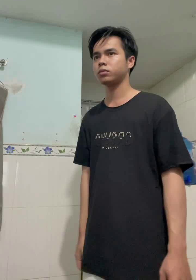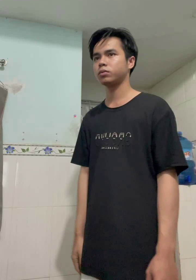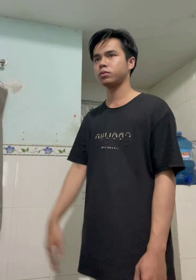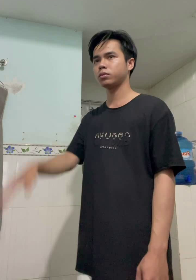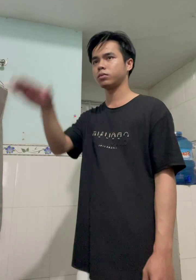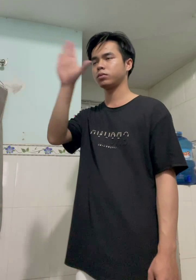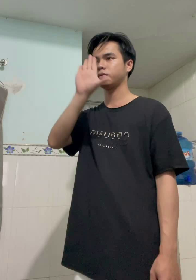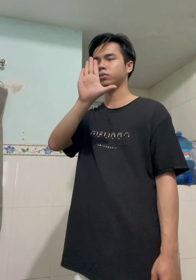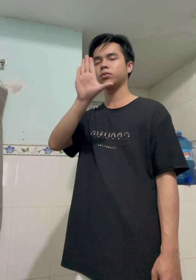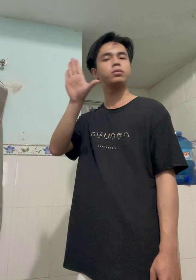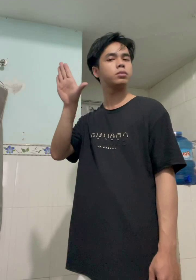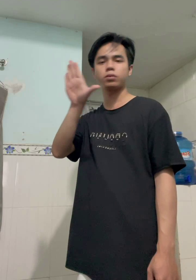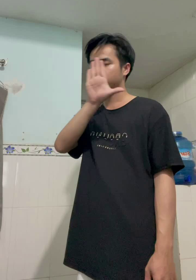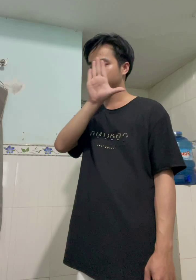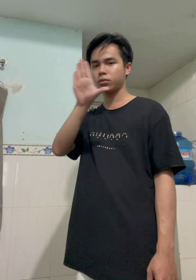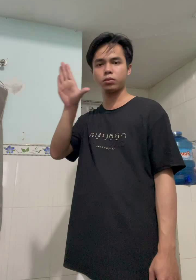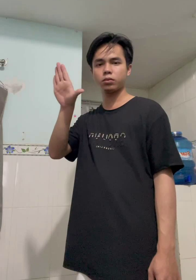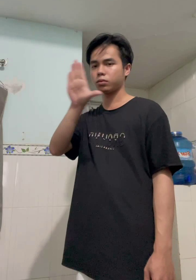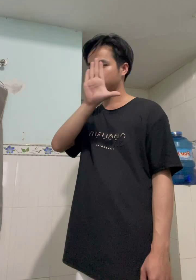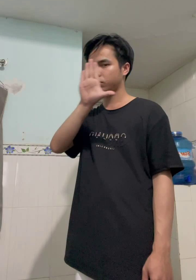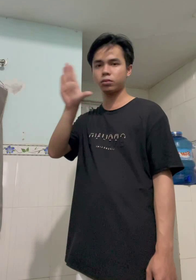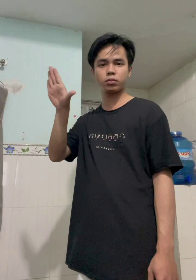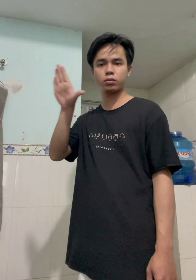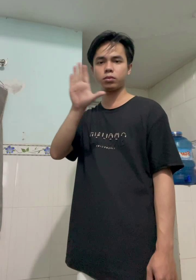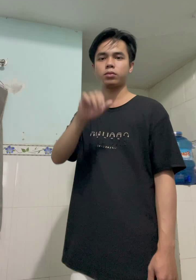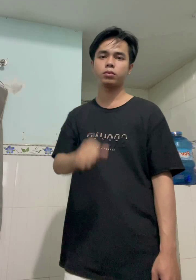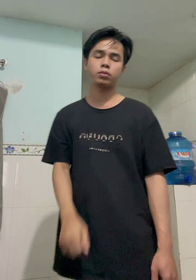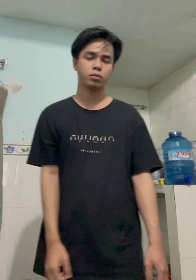khong dong y